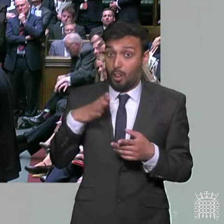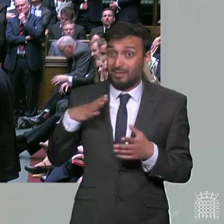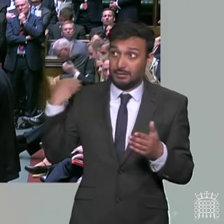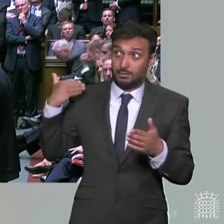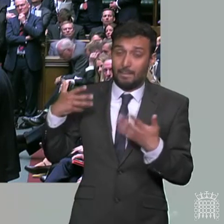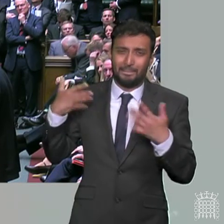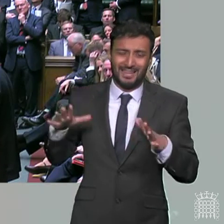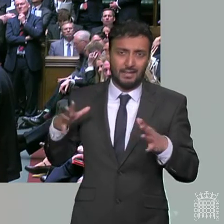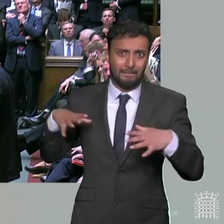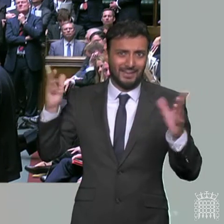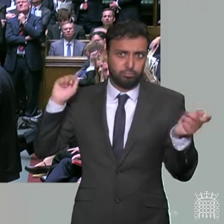She writes: